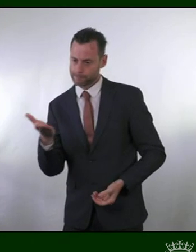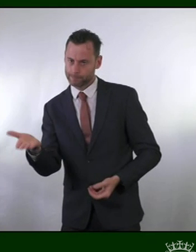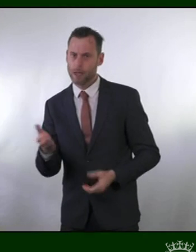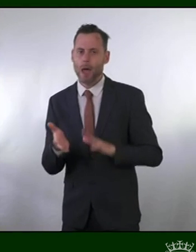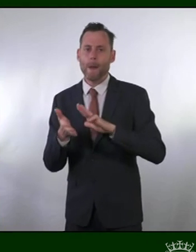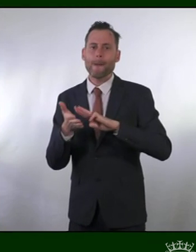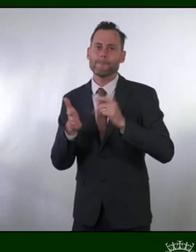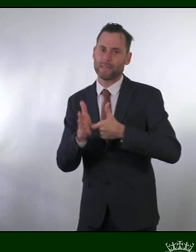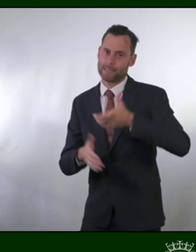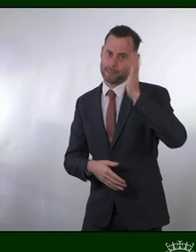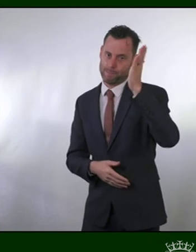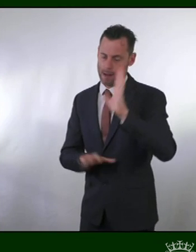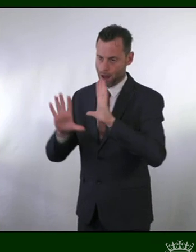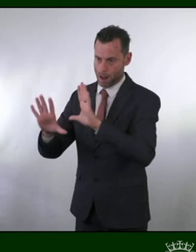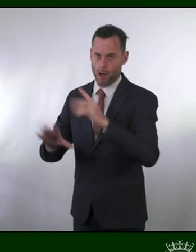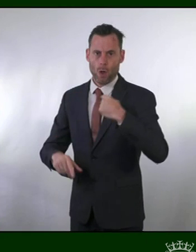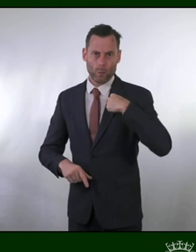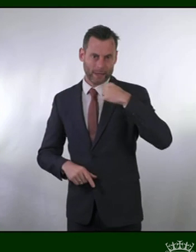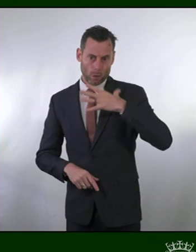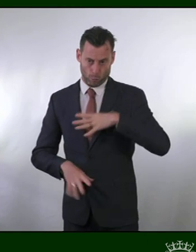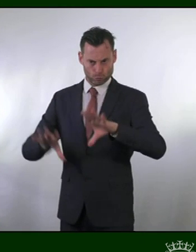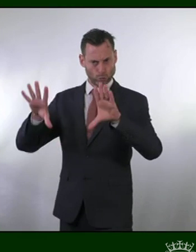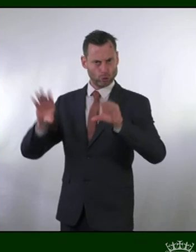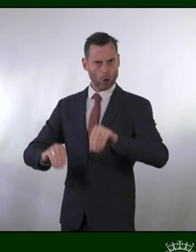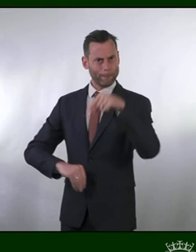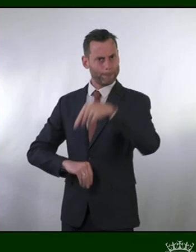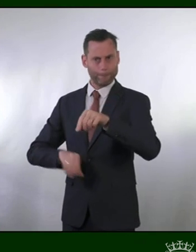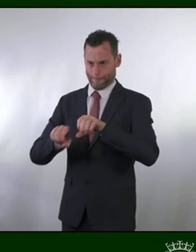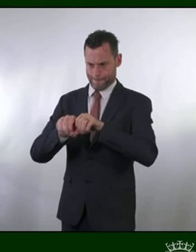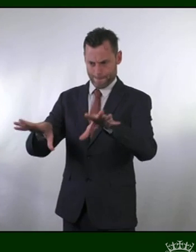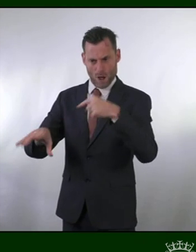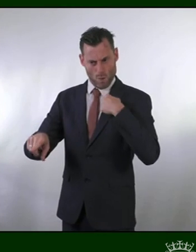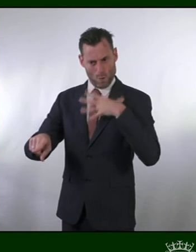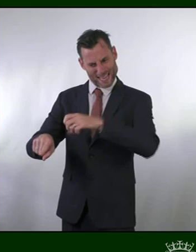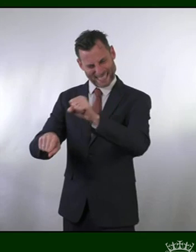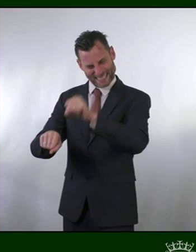We will do whatever it takes to fight this virus and to defeat it, but since the right hon.